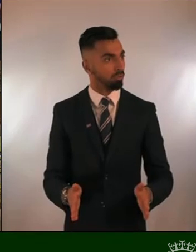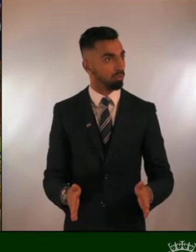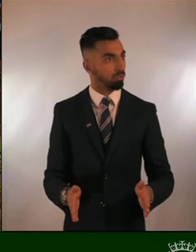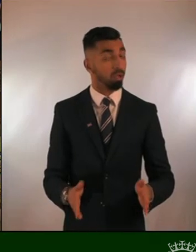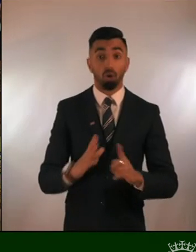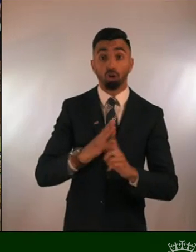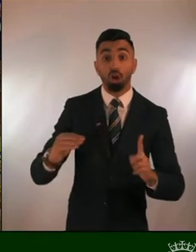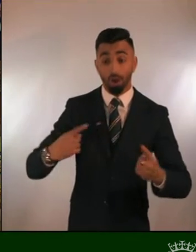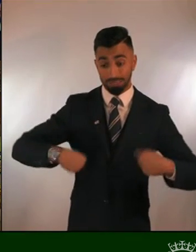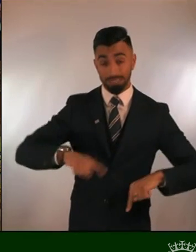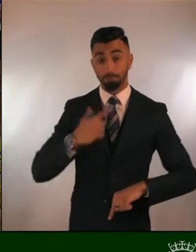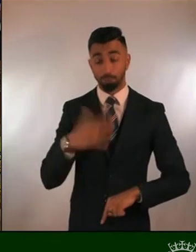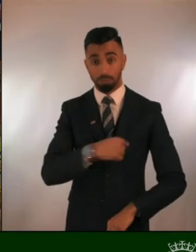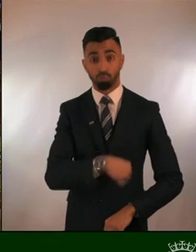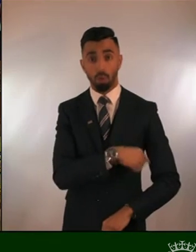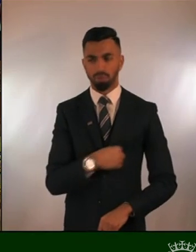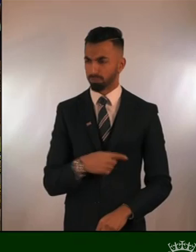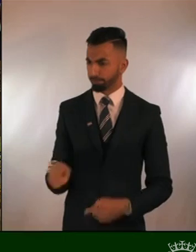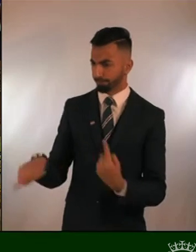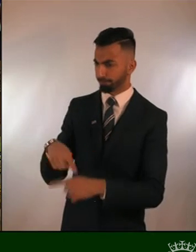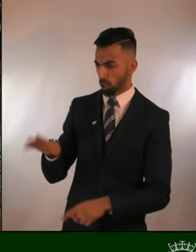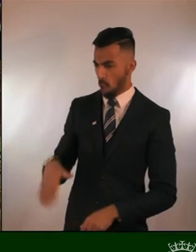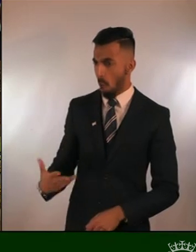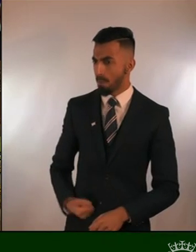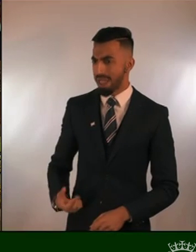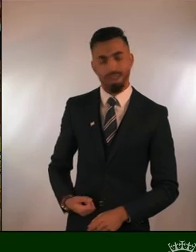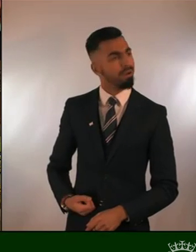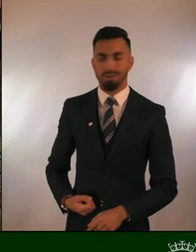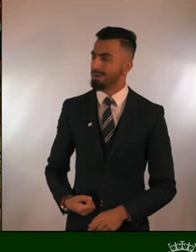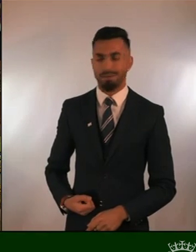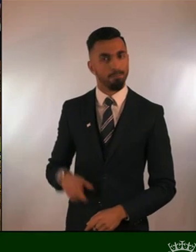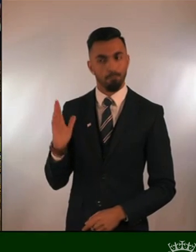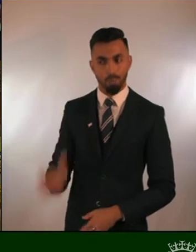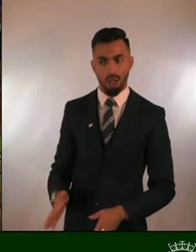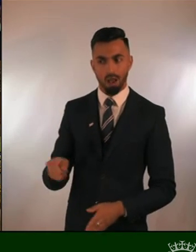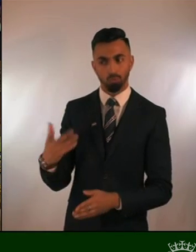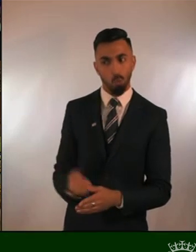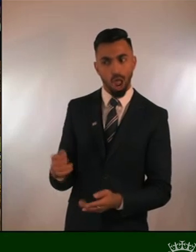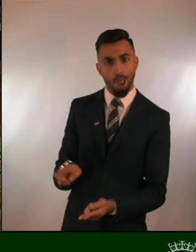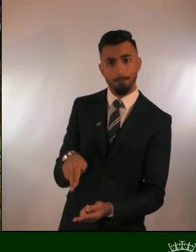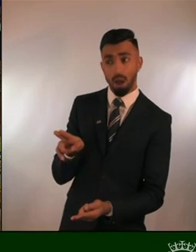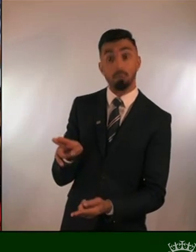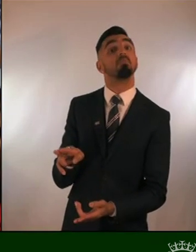As people earn more, we will also cut taxes on their wages.